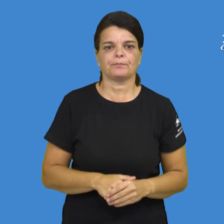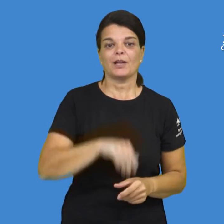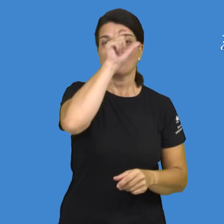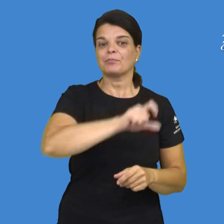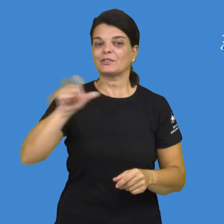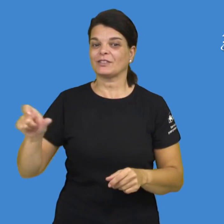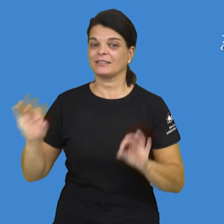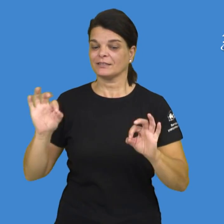persona